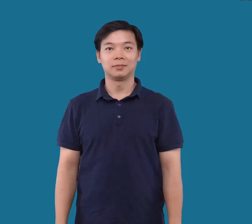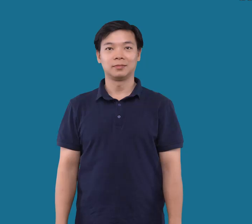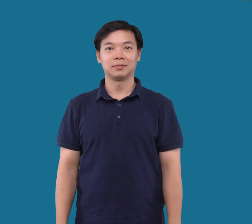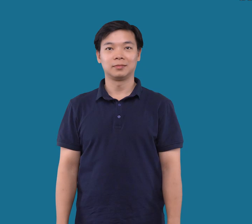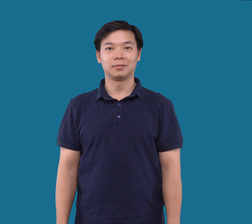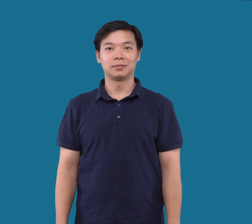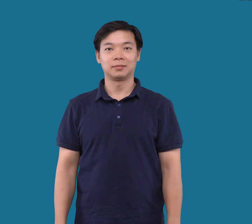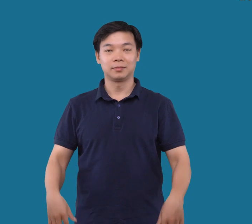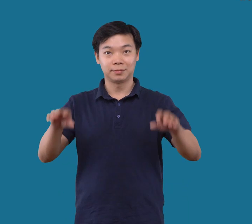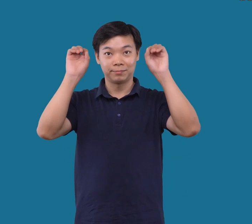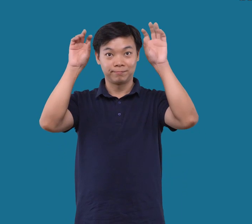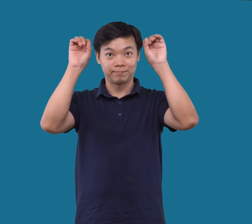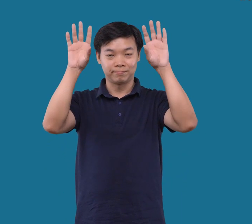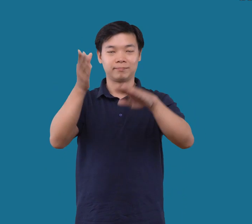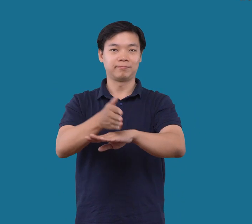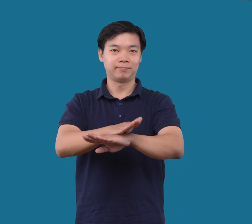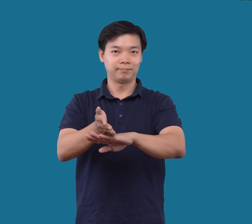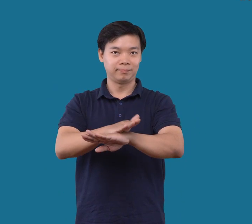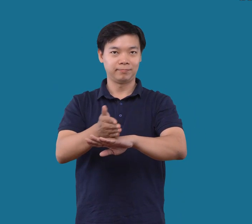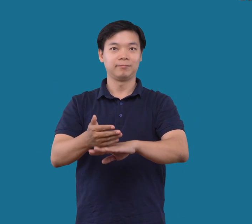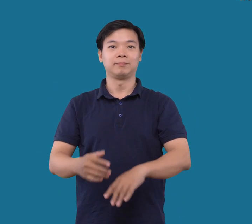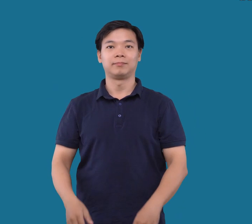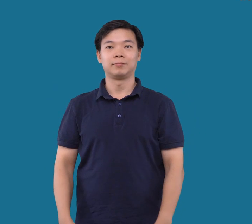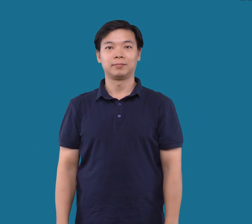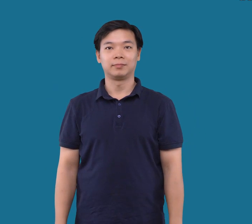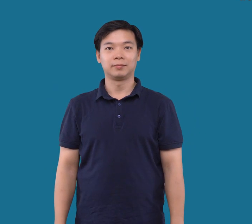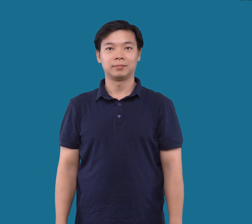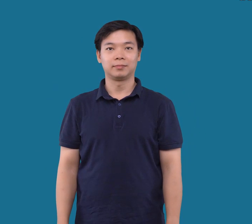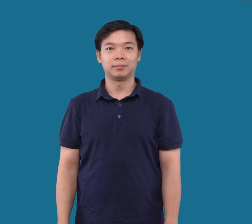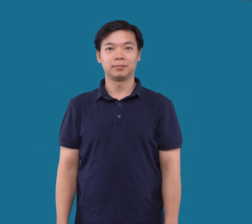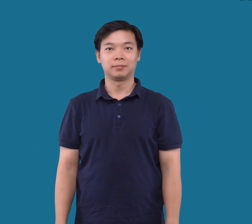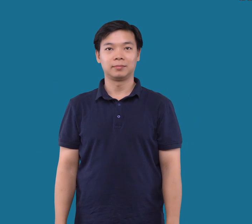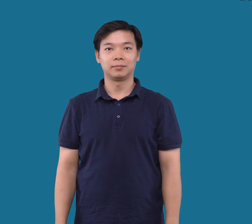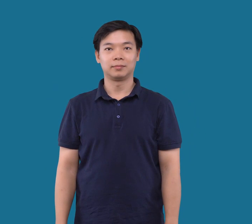đồ dùng dạy học